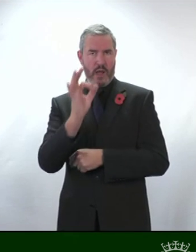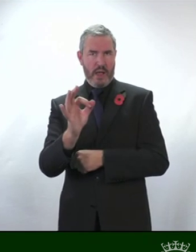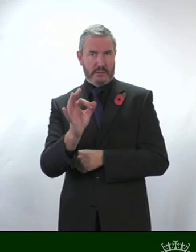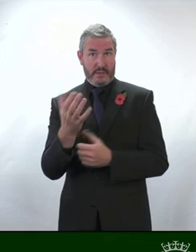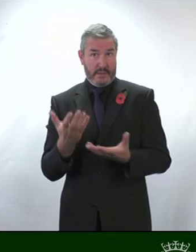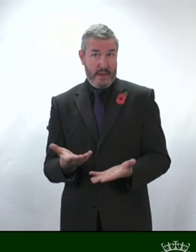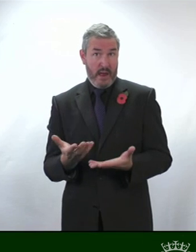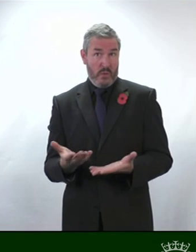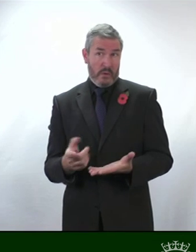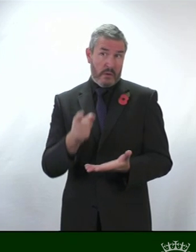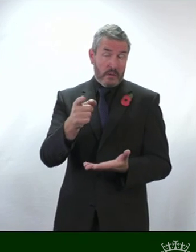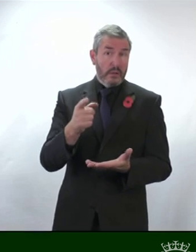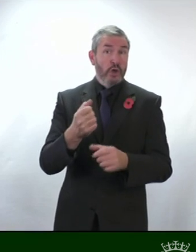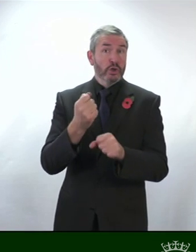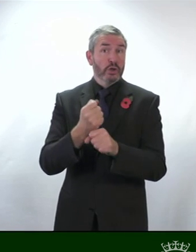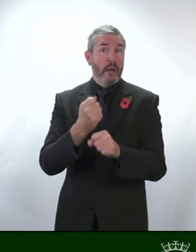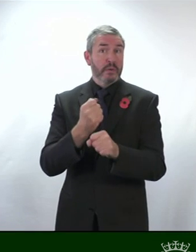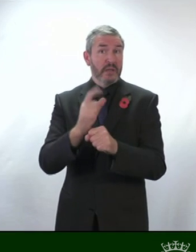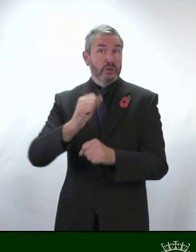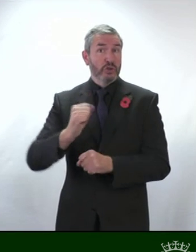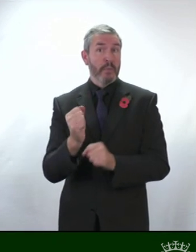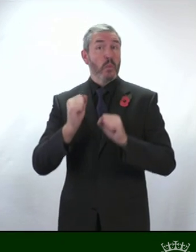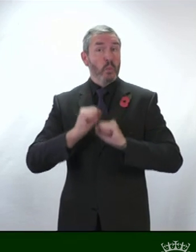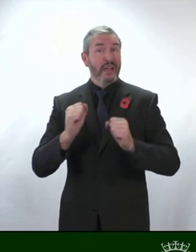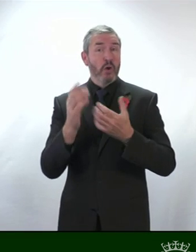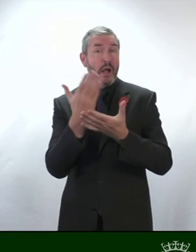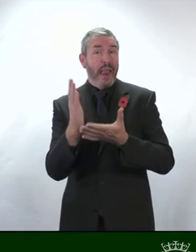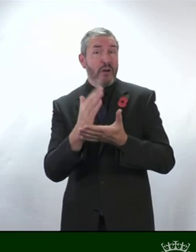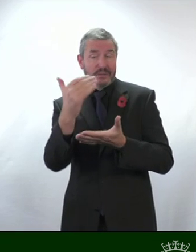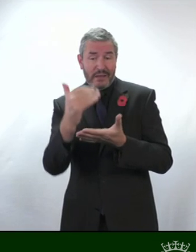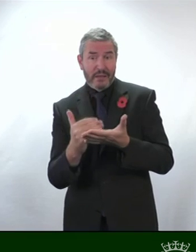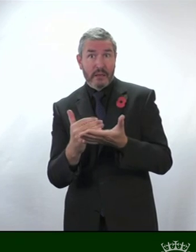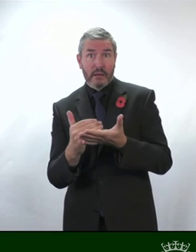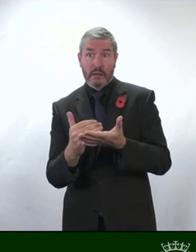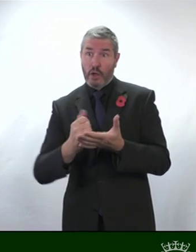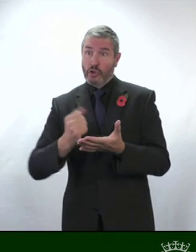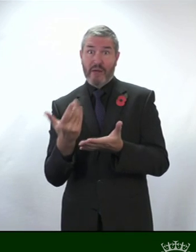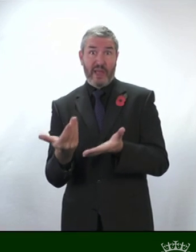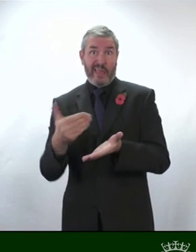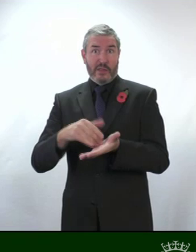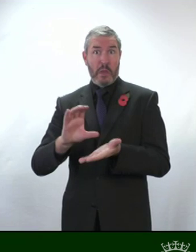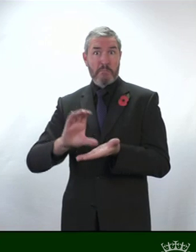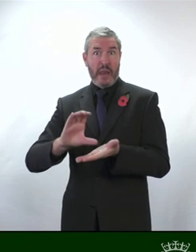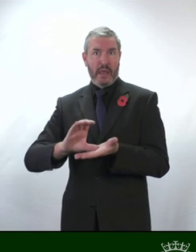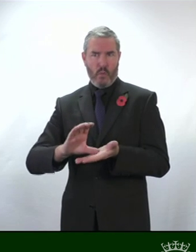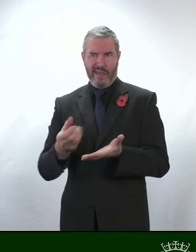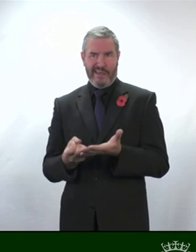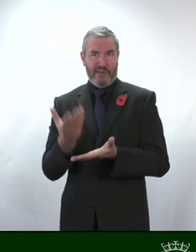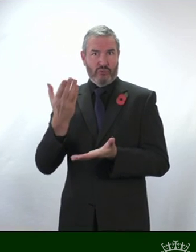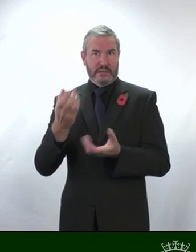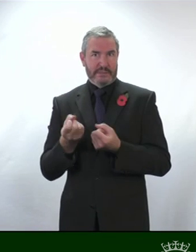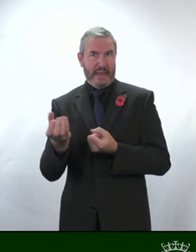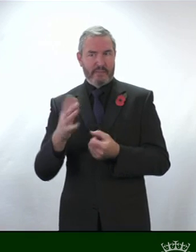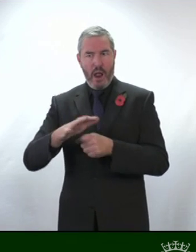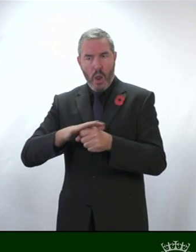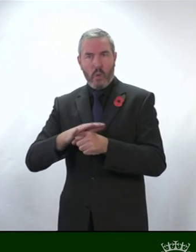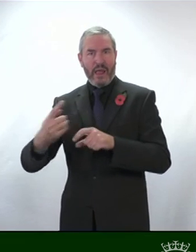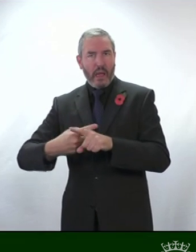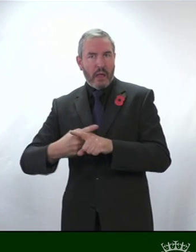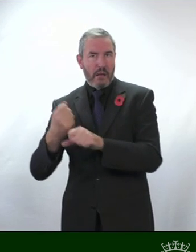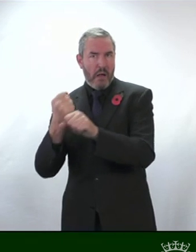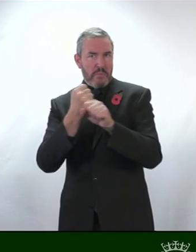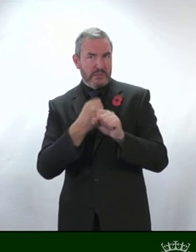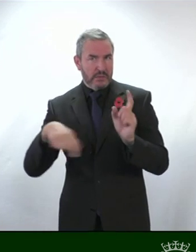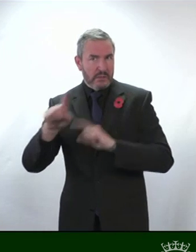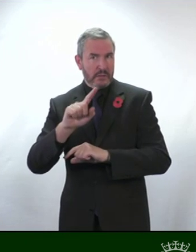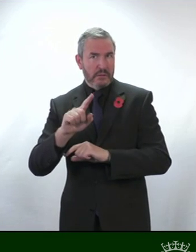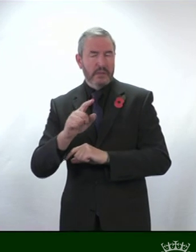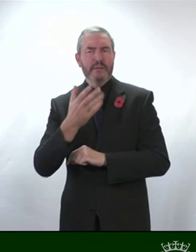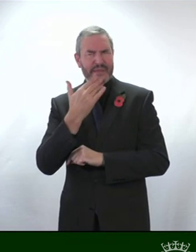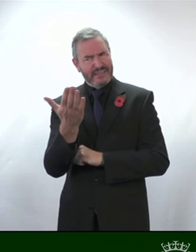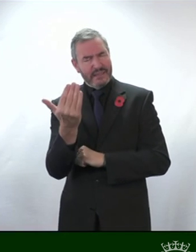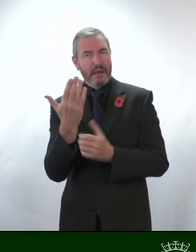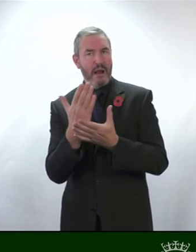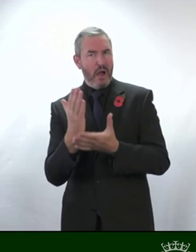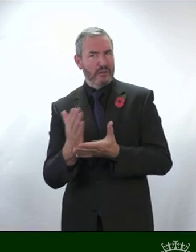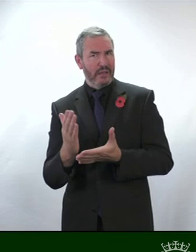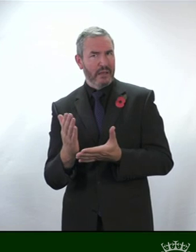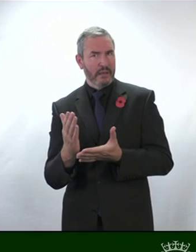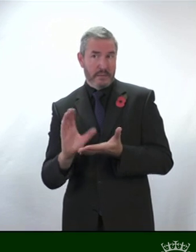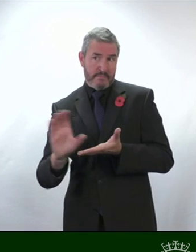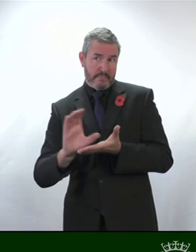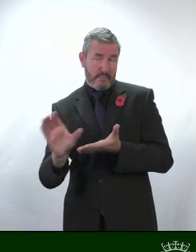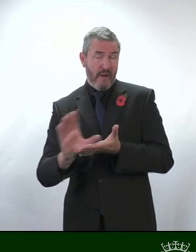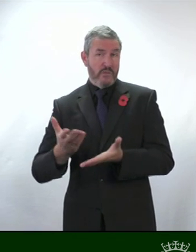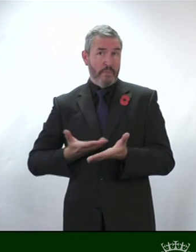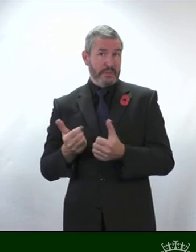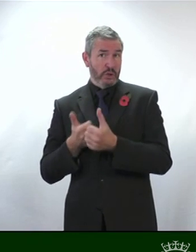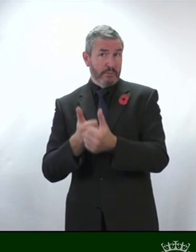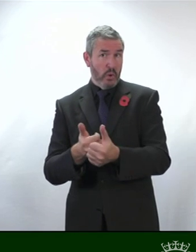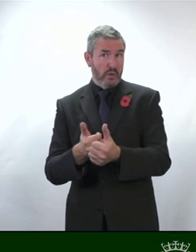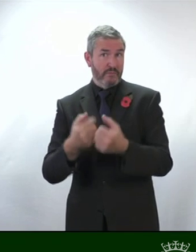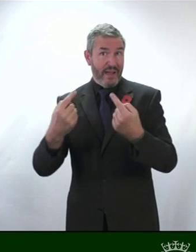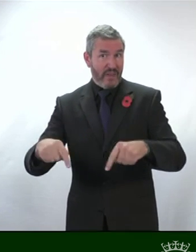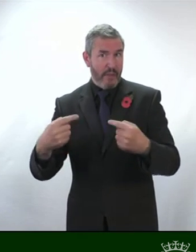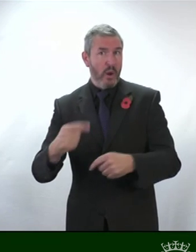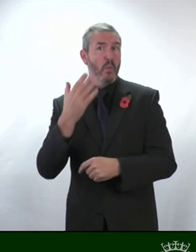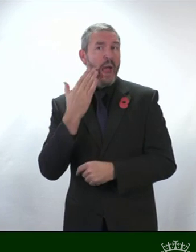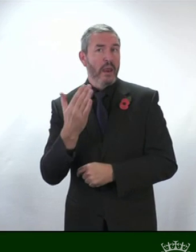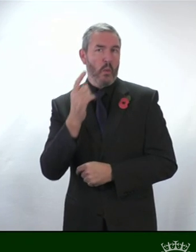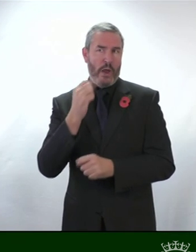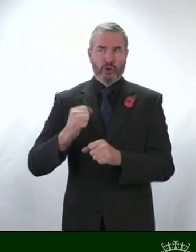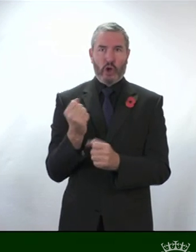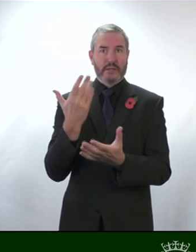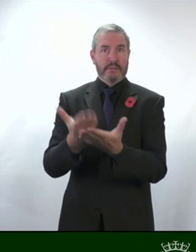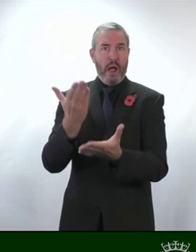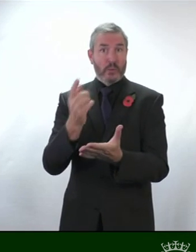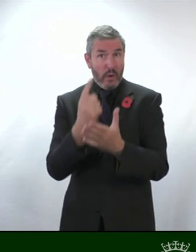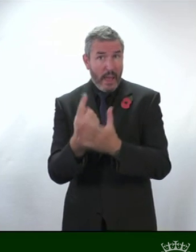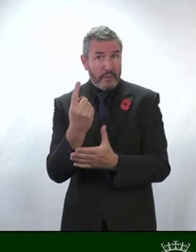The Scottish Government have been waiting for clarity on whether Scotland will receive additional money as a result of increased spending from English local government, and there is also no clarity about whether the unlimited payments for business support in England will be made available on a similar demand-led basis.